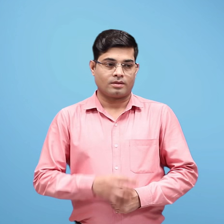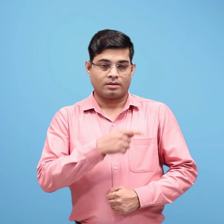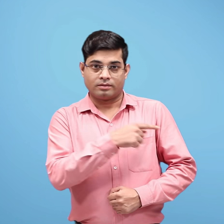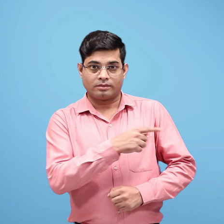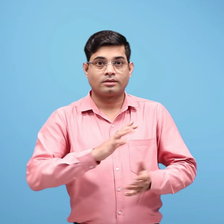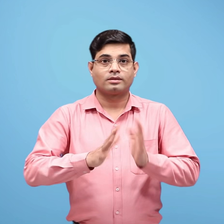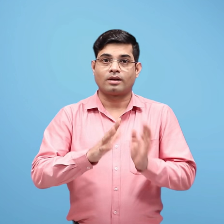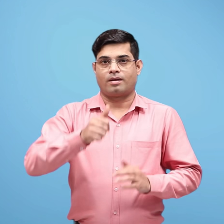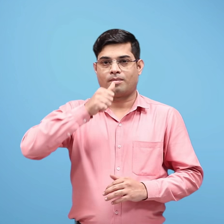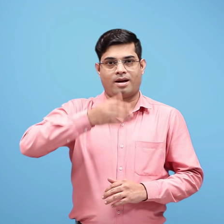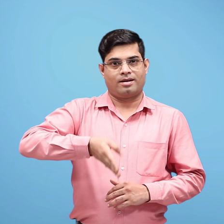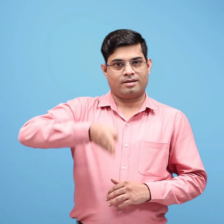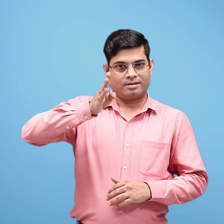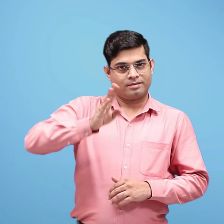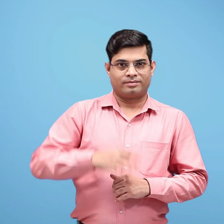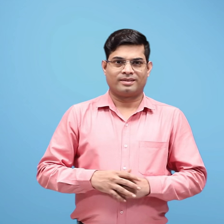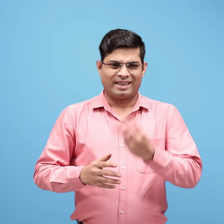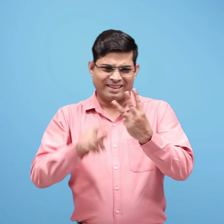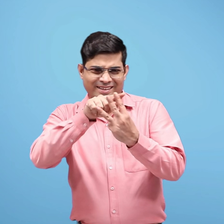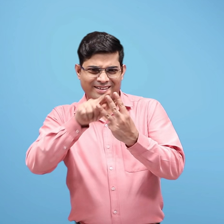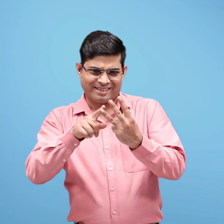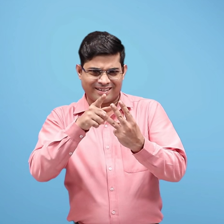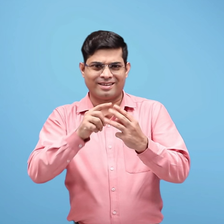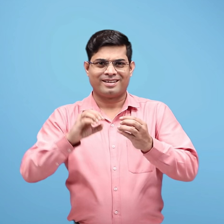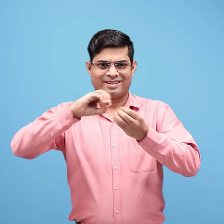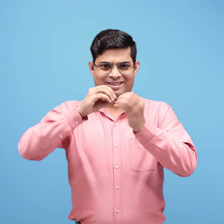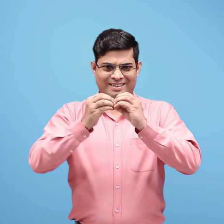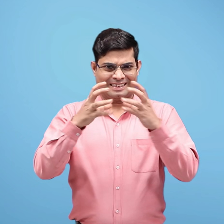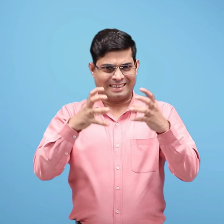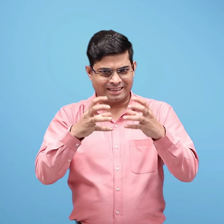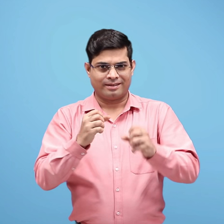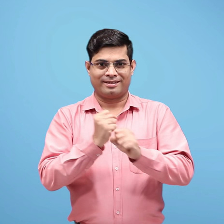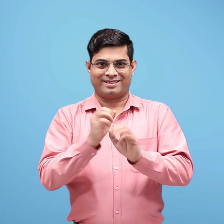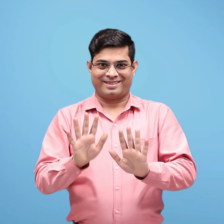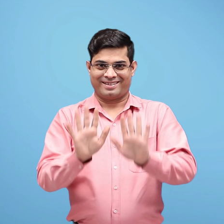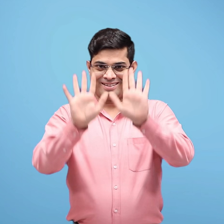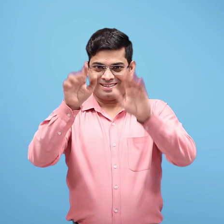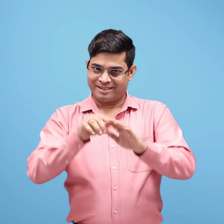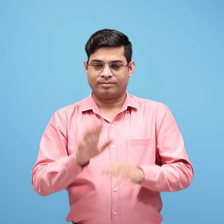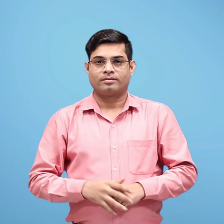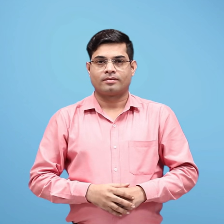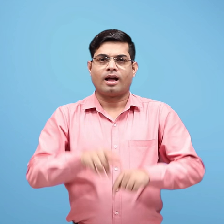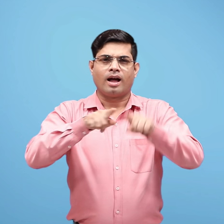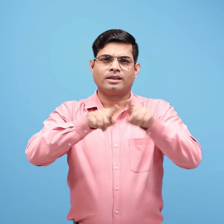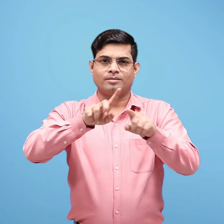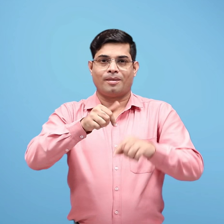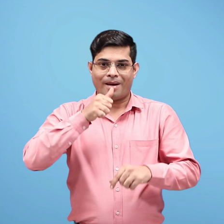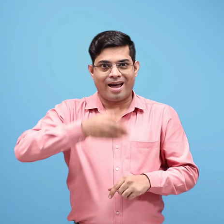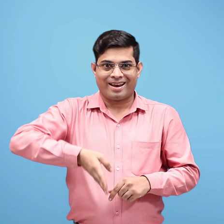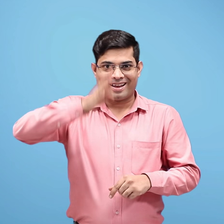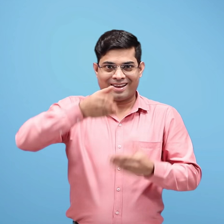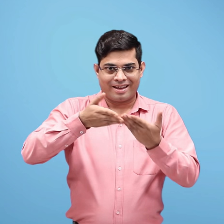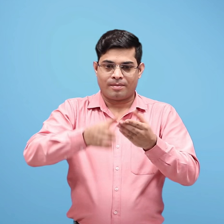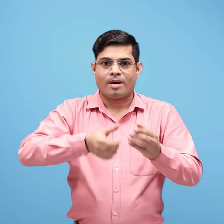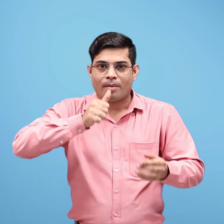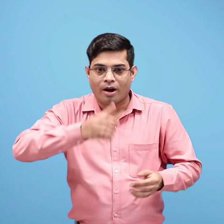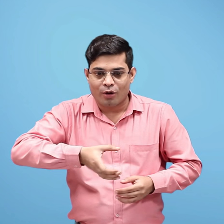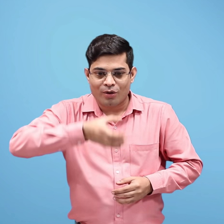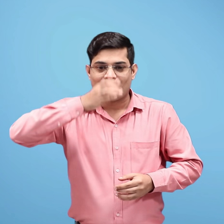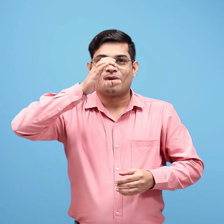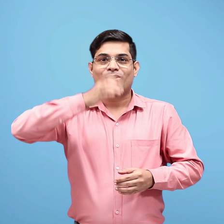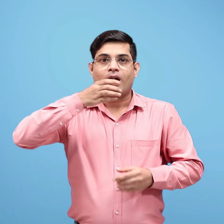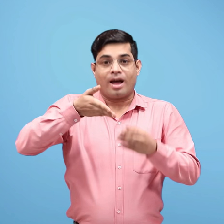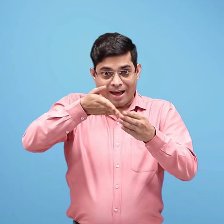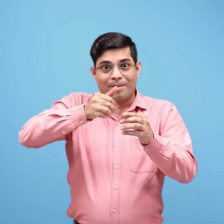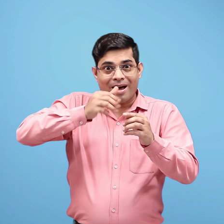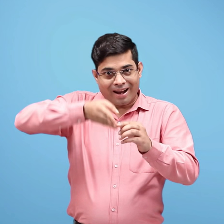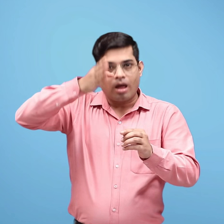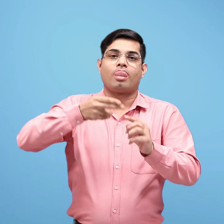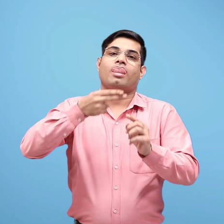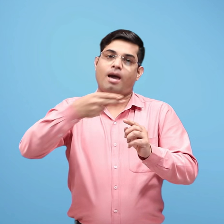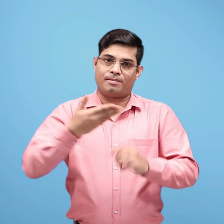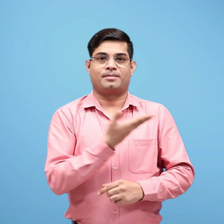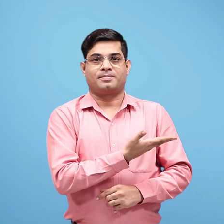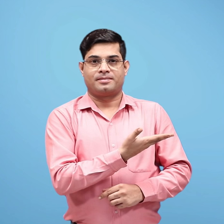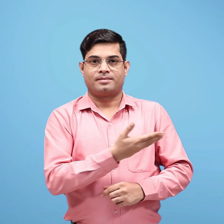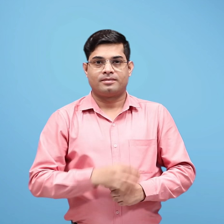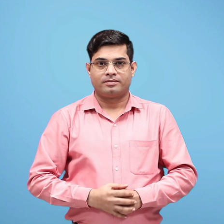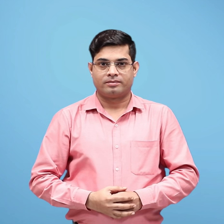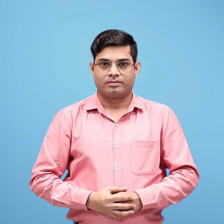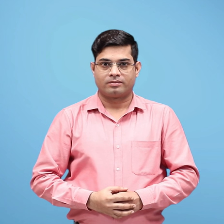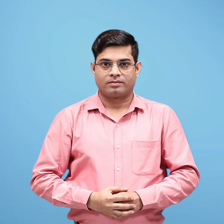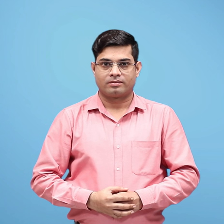This sign refers to liquid. It is one of the three states of matter, the other two being solid and gas. For example, the water that we drink is in liquid form.